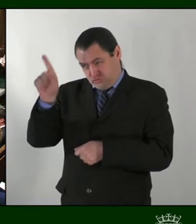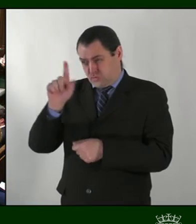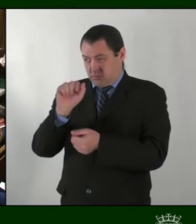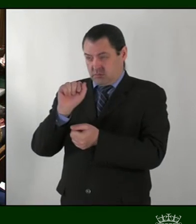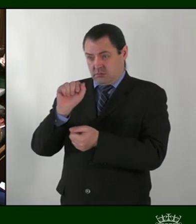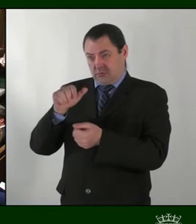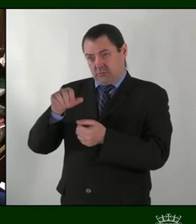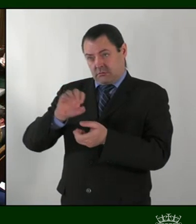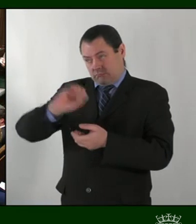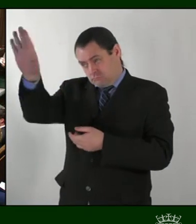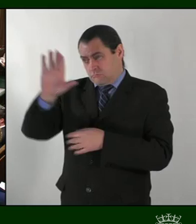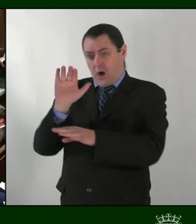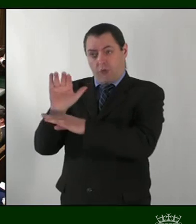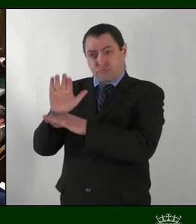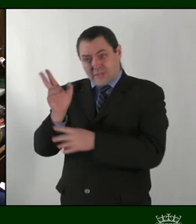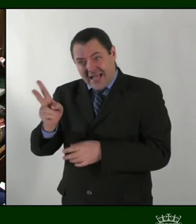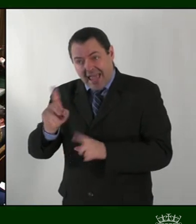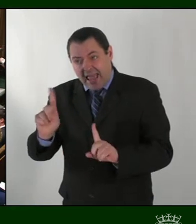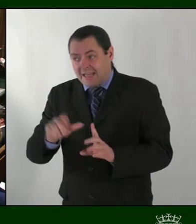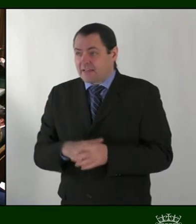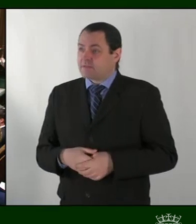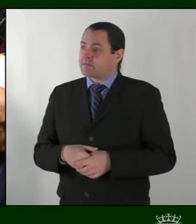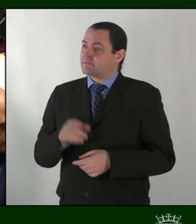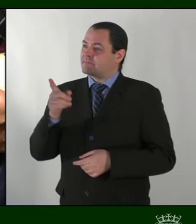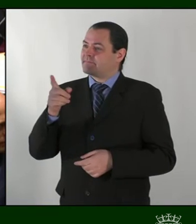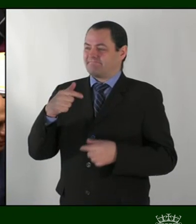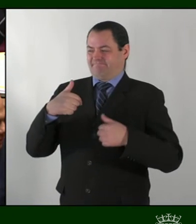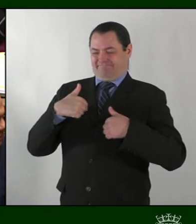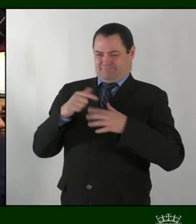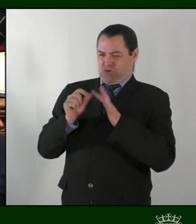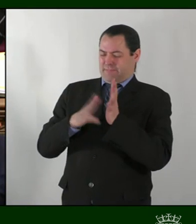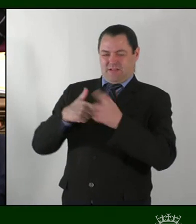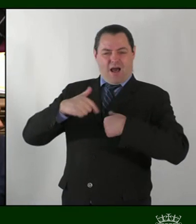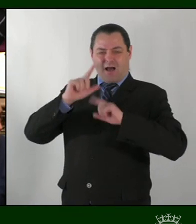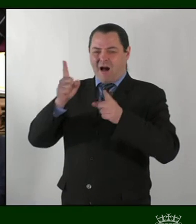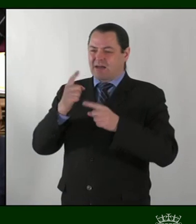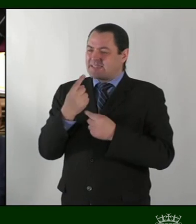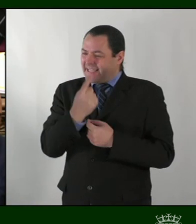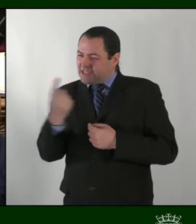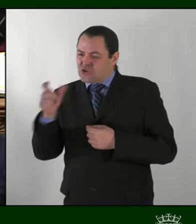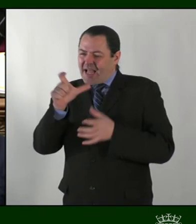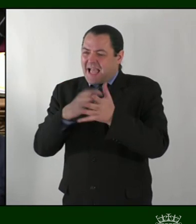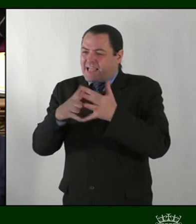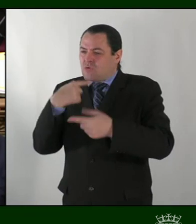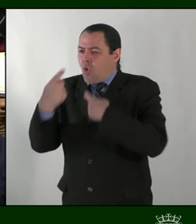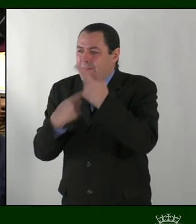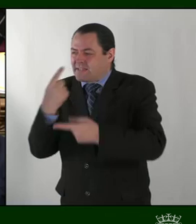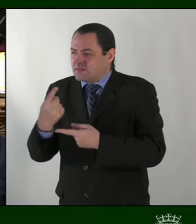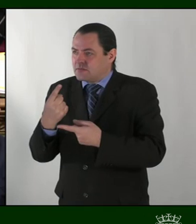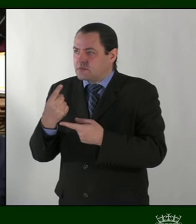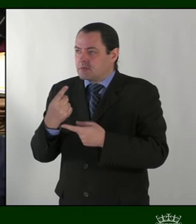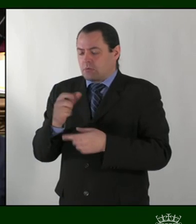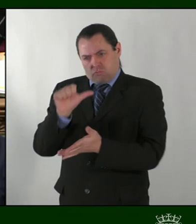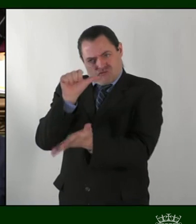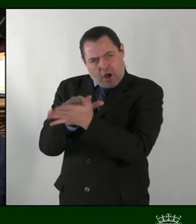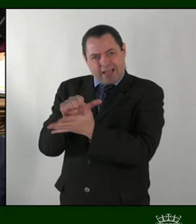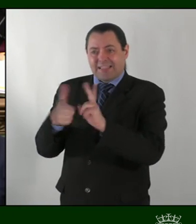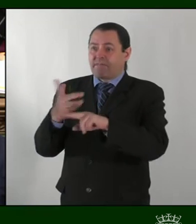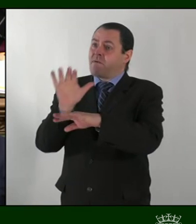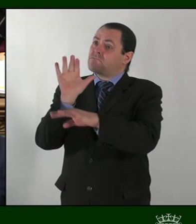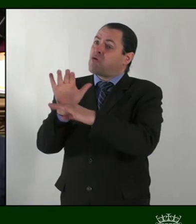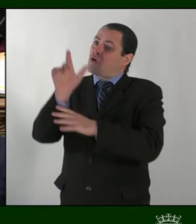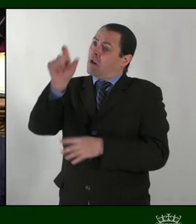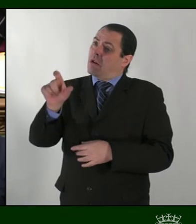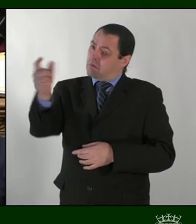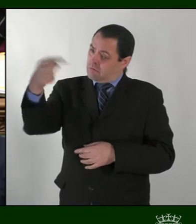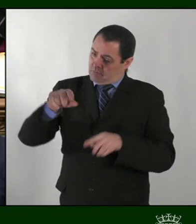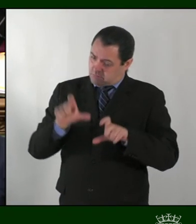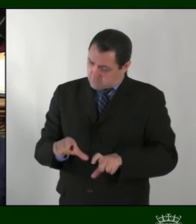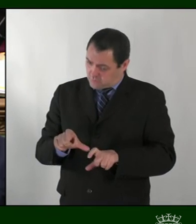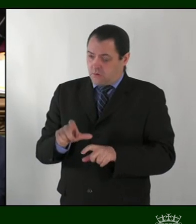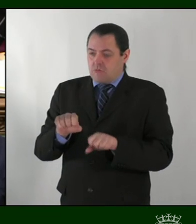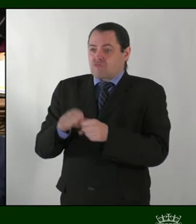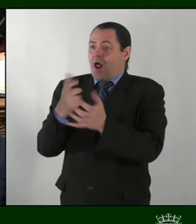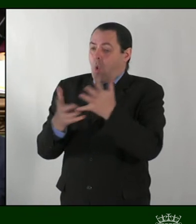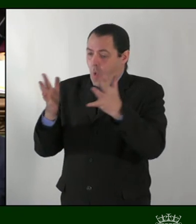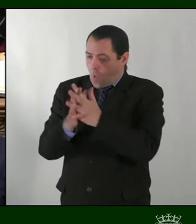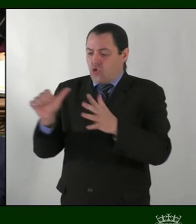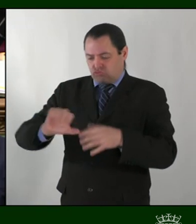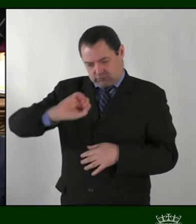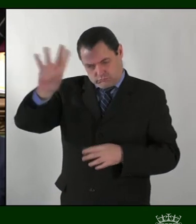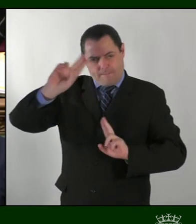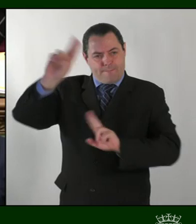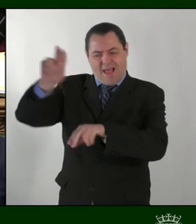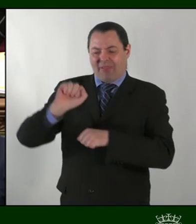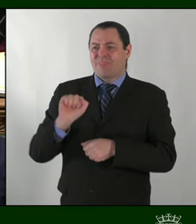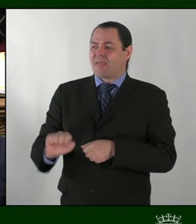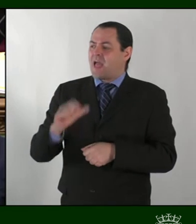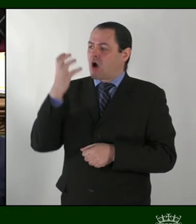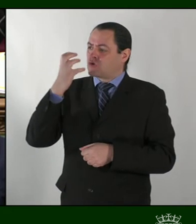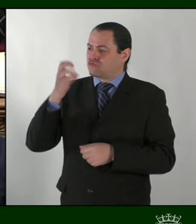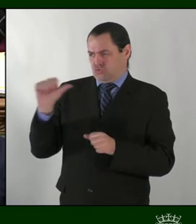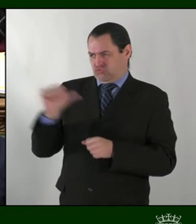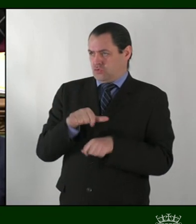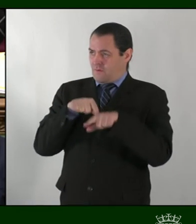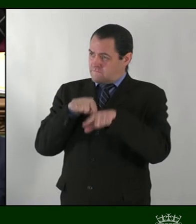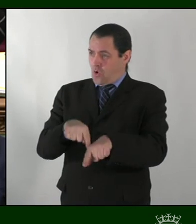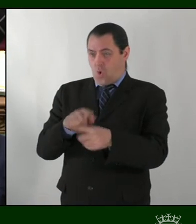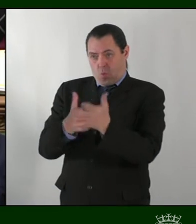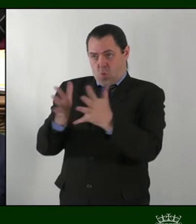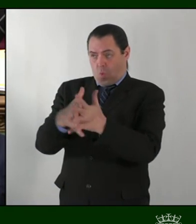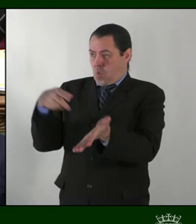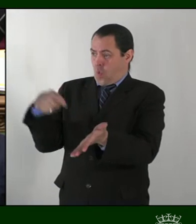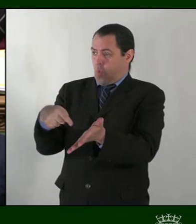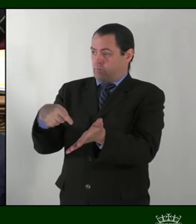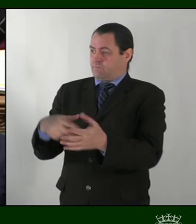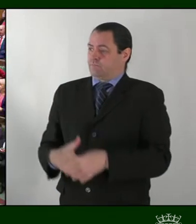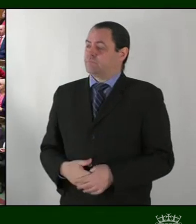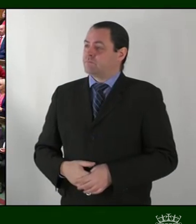I think the whole country would agree that, while I cannot comment on individual cases, it is entirely right that foreign national offenders should be deported from this country in accordance with the law.